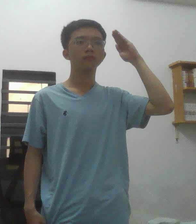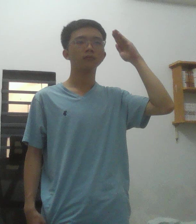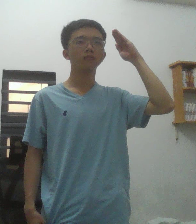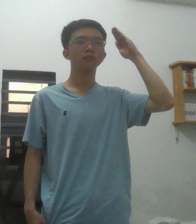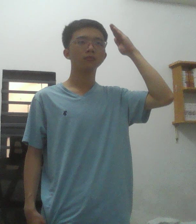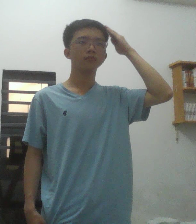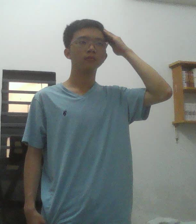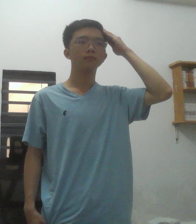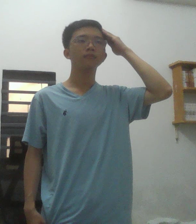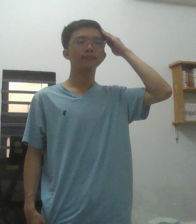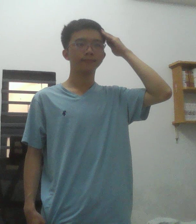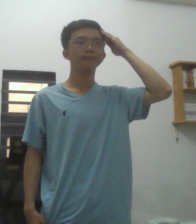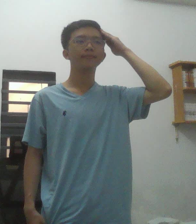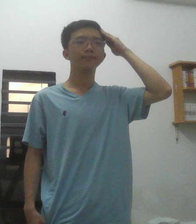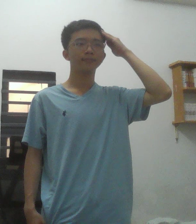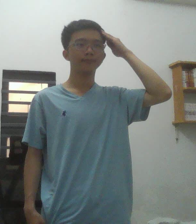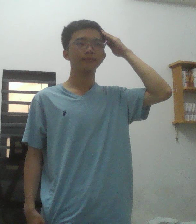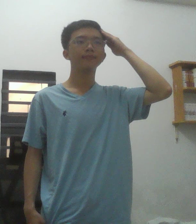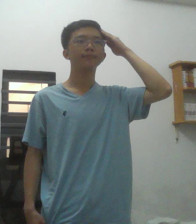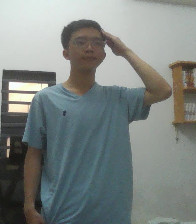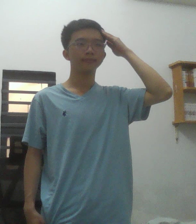biet